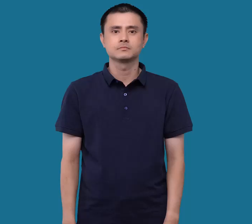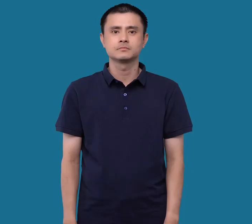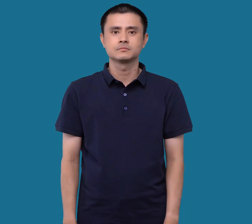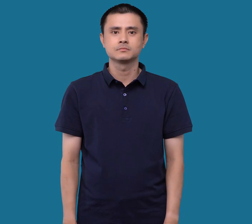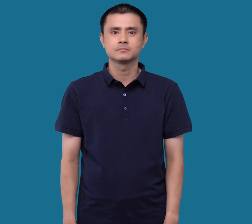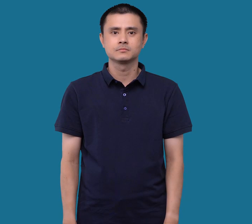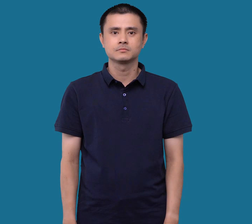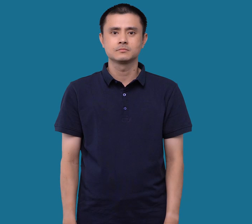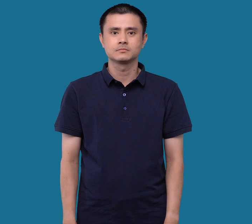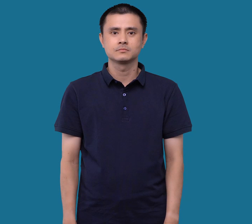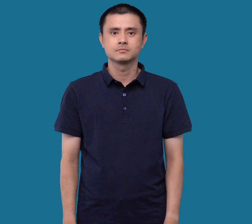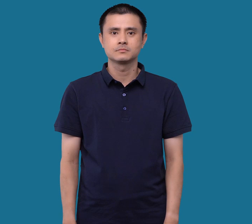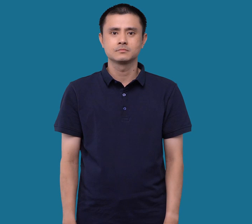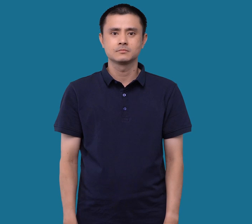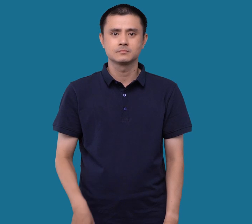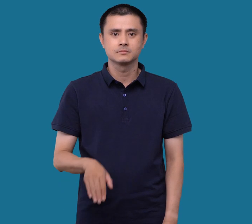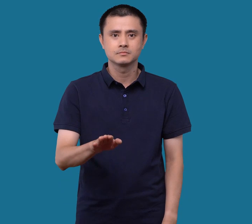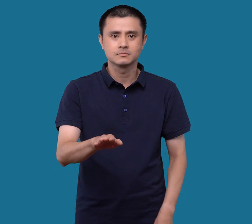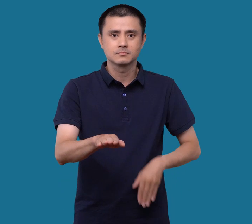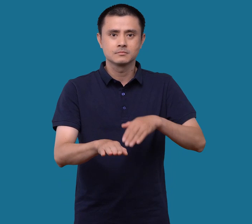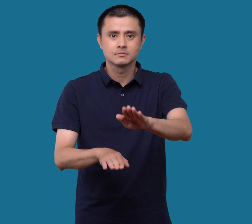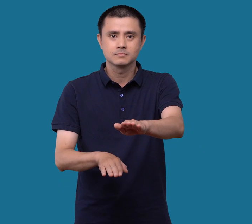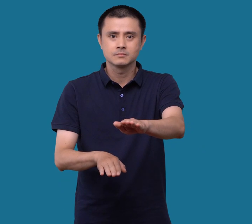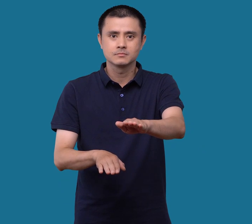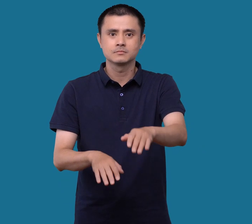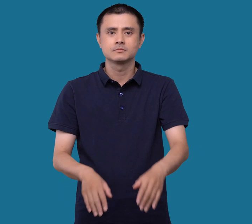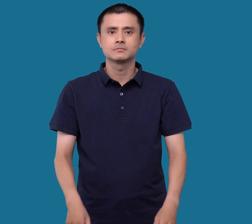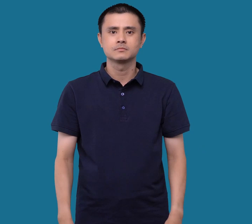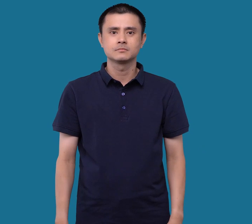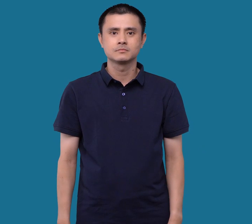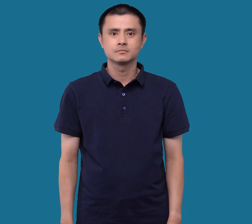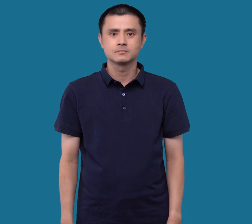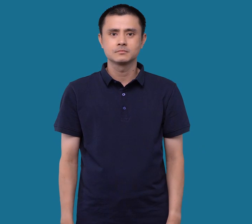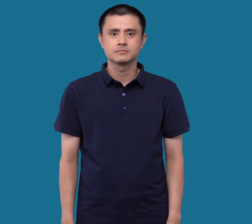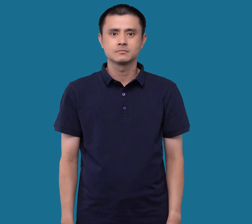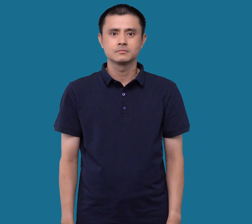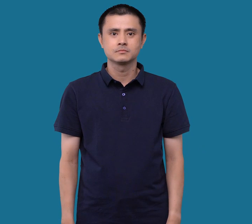bước chân